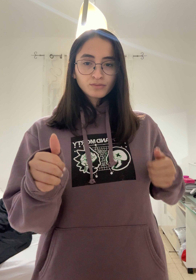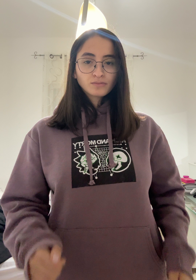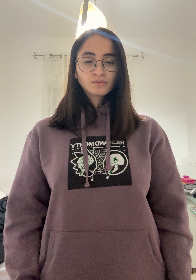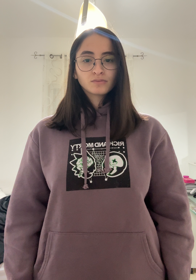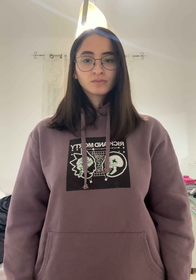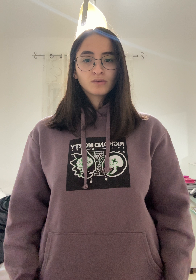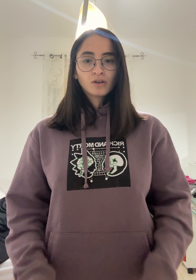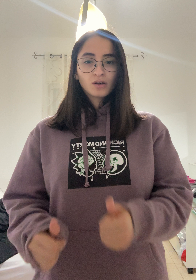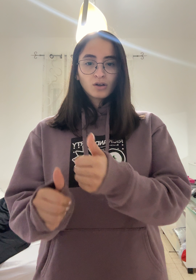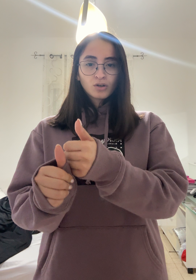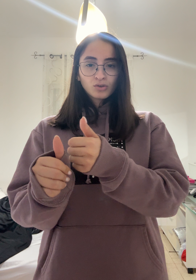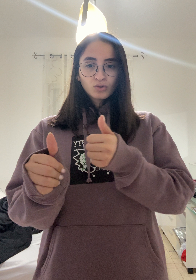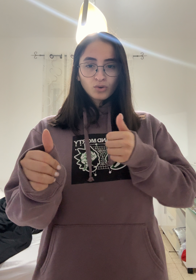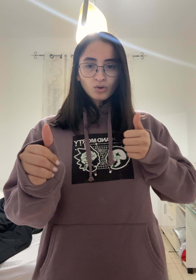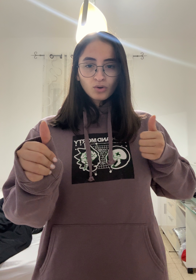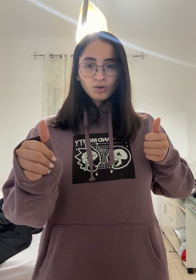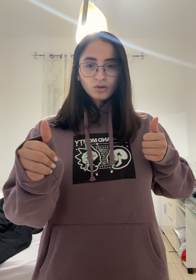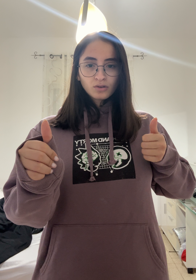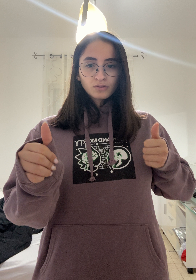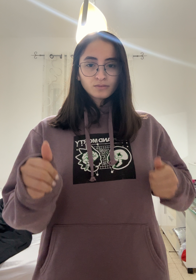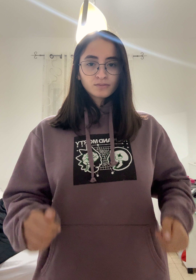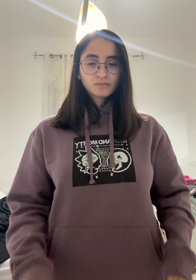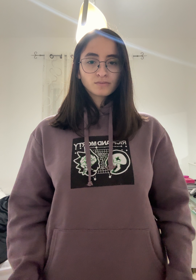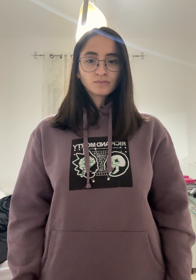תור